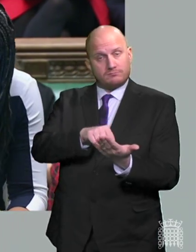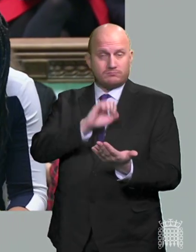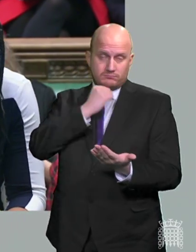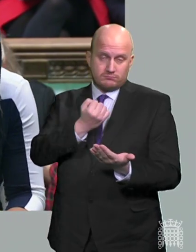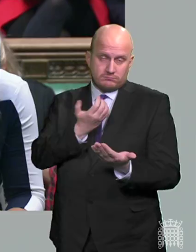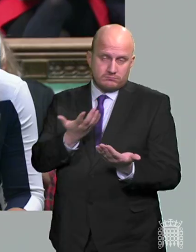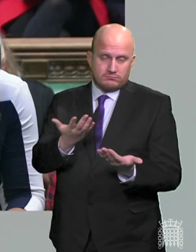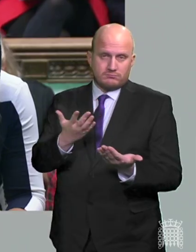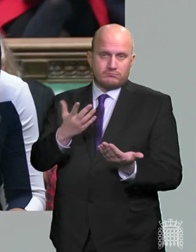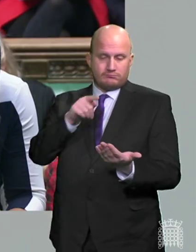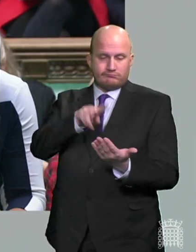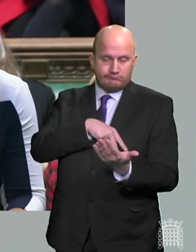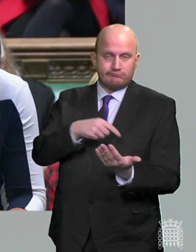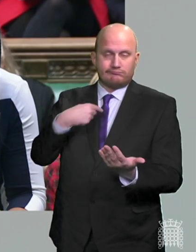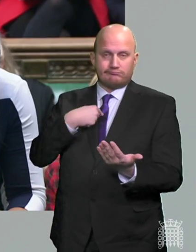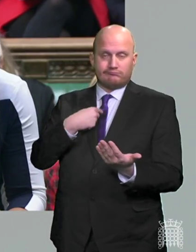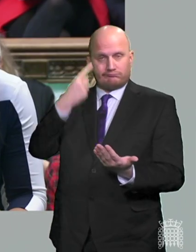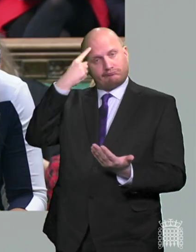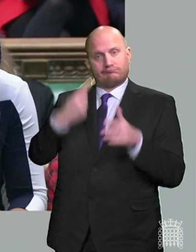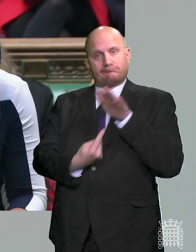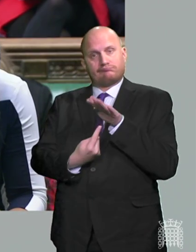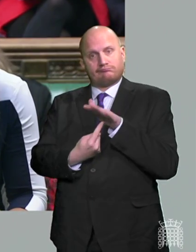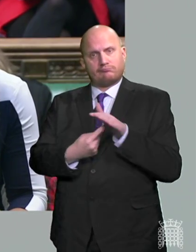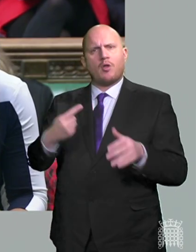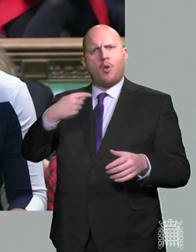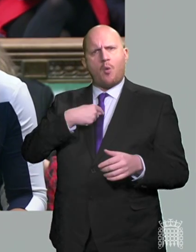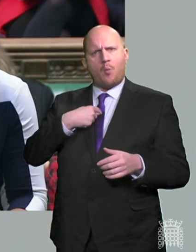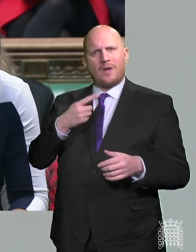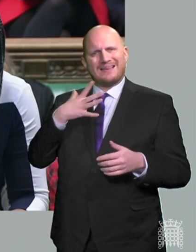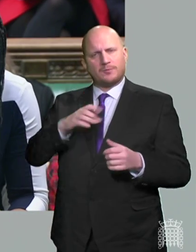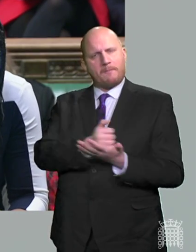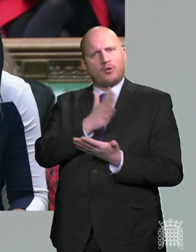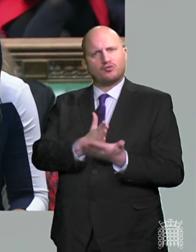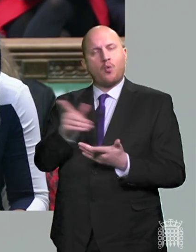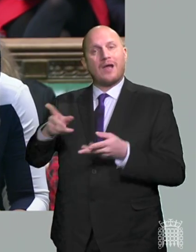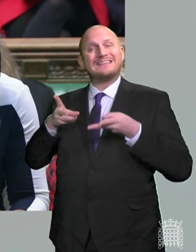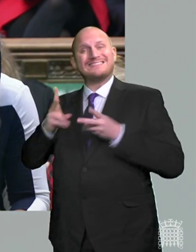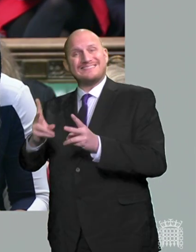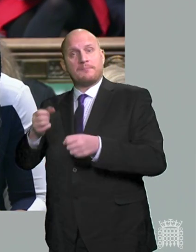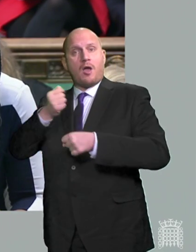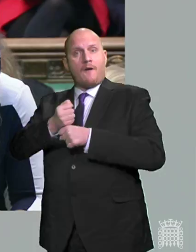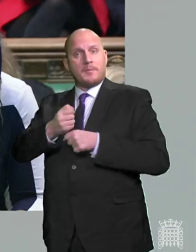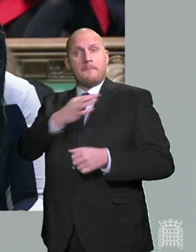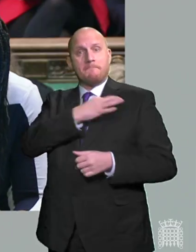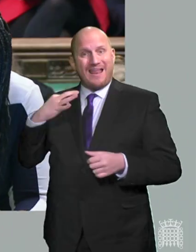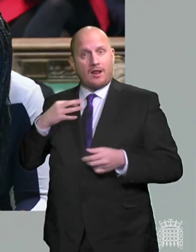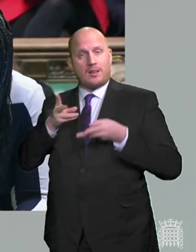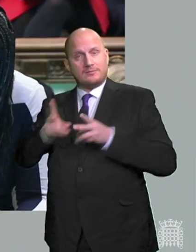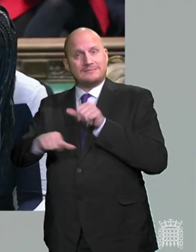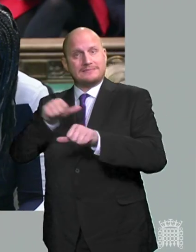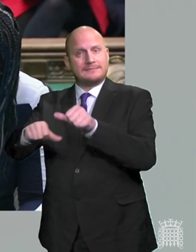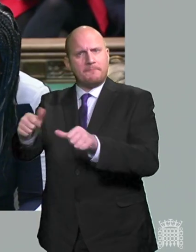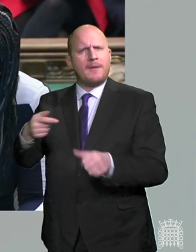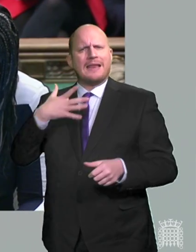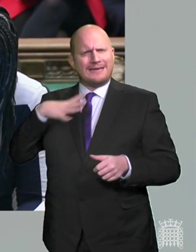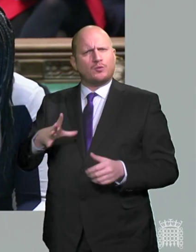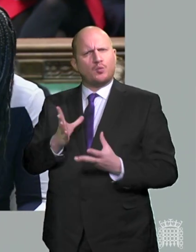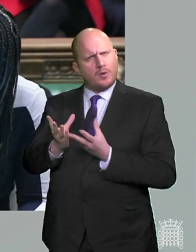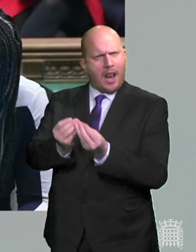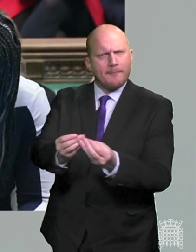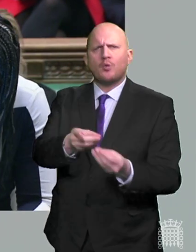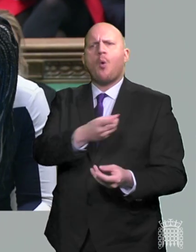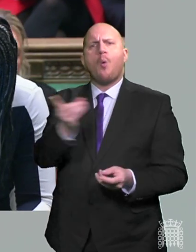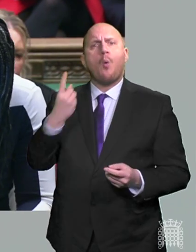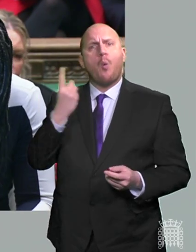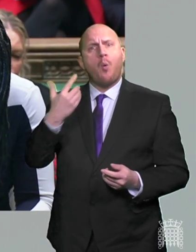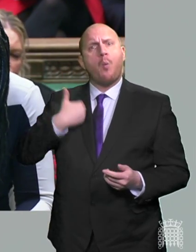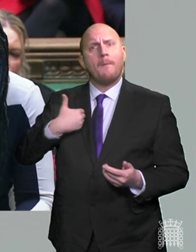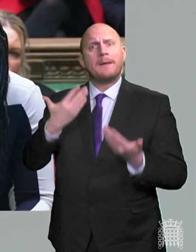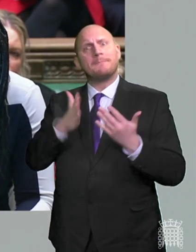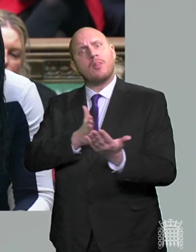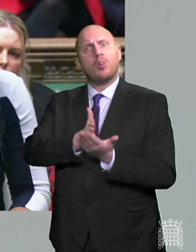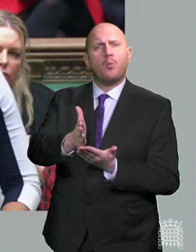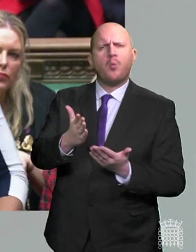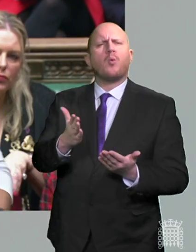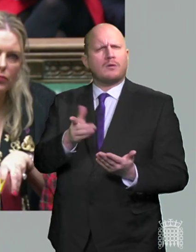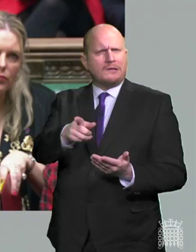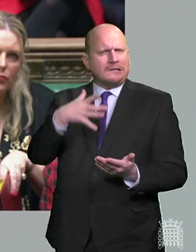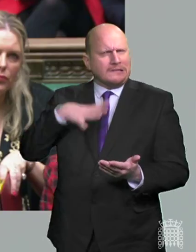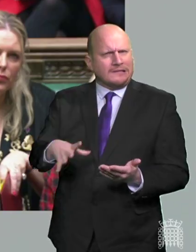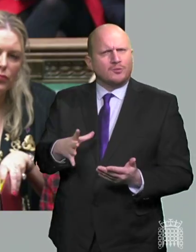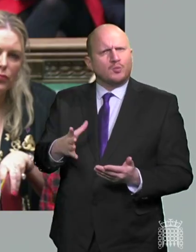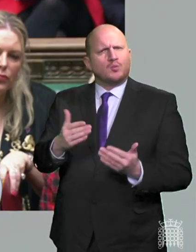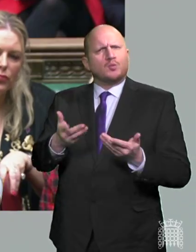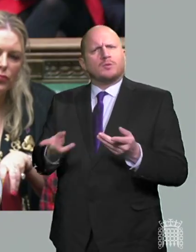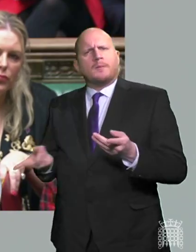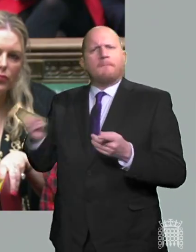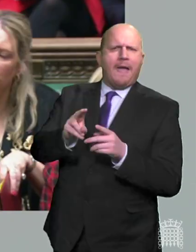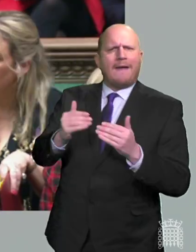Patient safety is our top priority and we are committed to improving how the system listens to people, which is why I have asked the Patient Safety Commissioner, Dr Henrietta Hughes, to look into redress schemes.